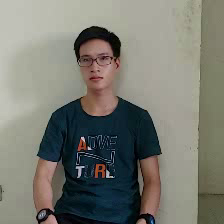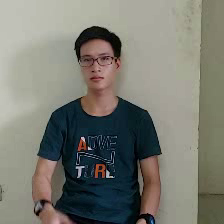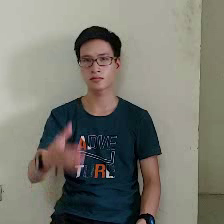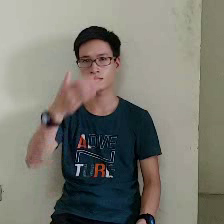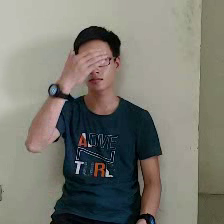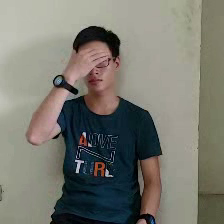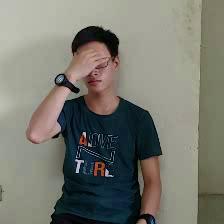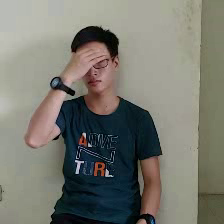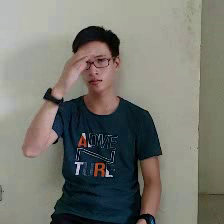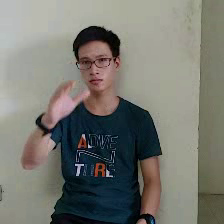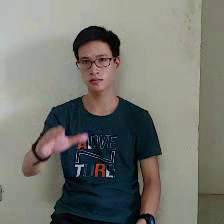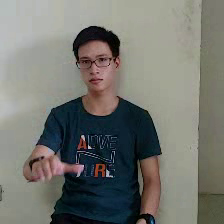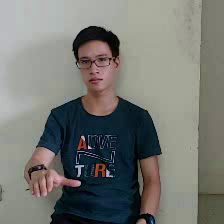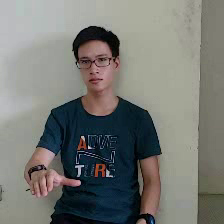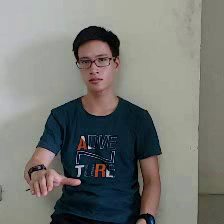Áp dụng